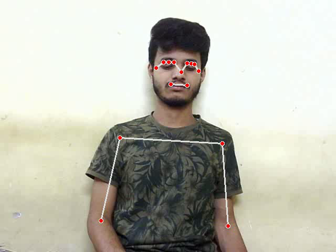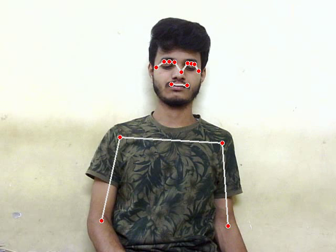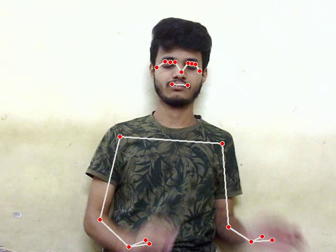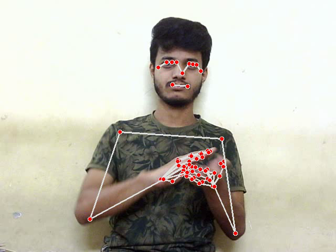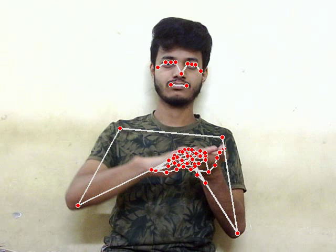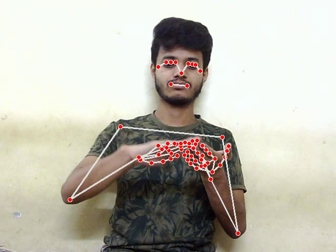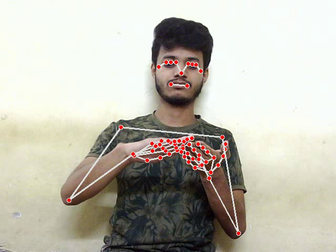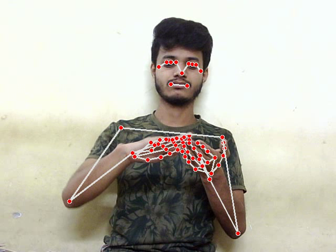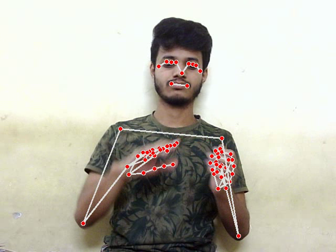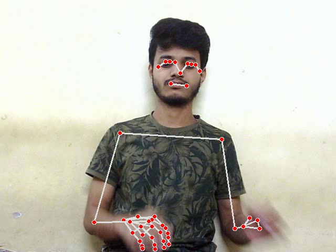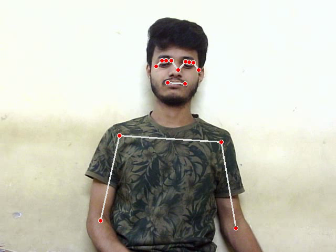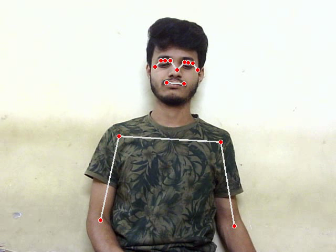nice